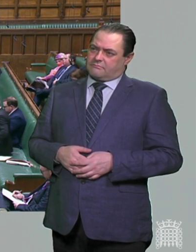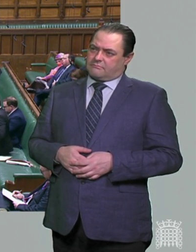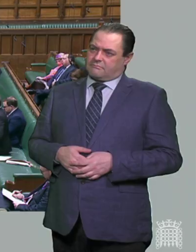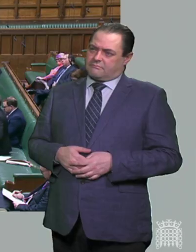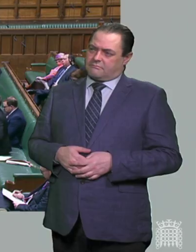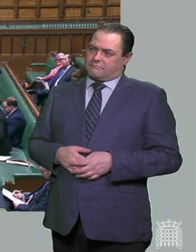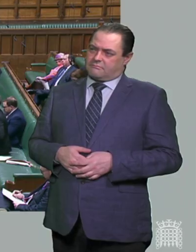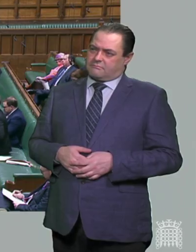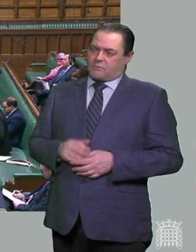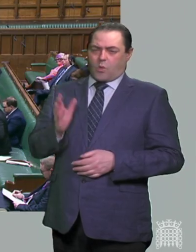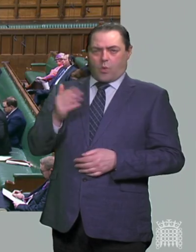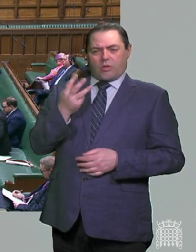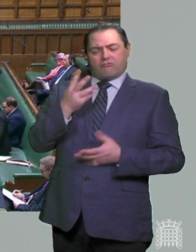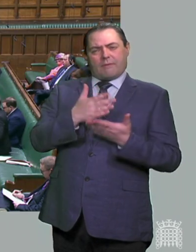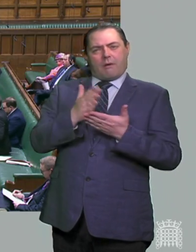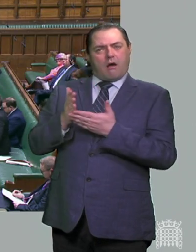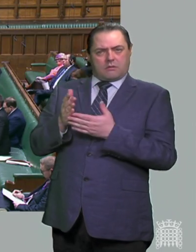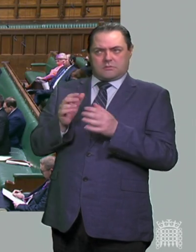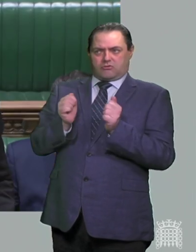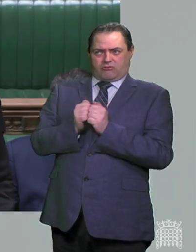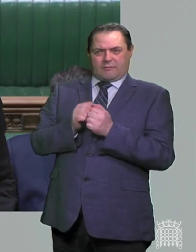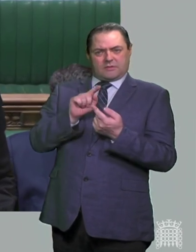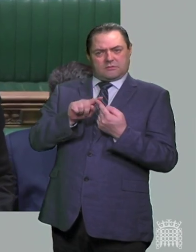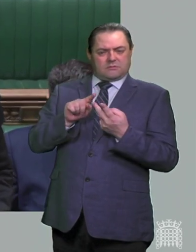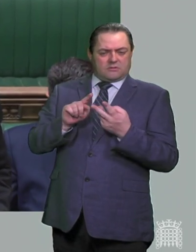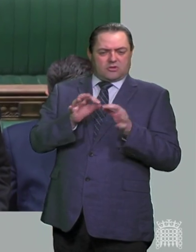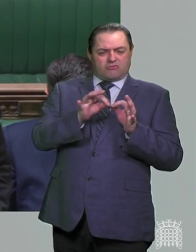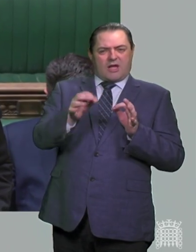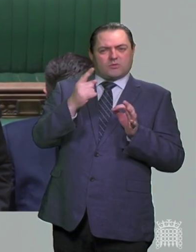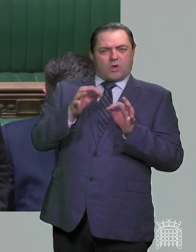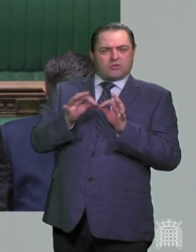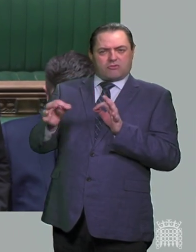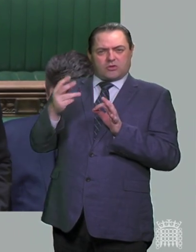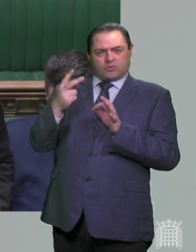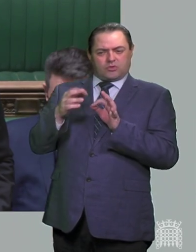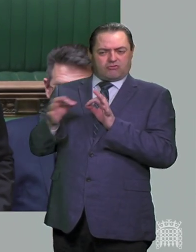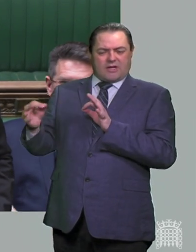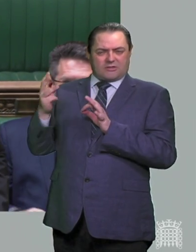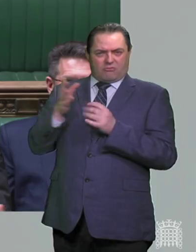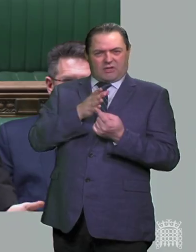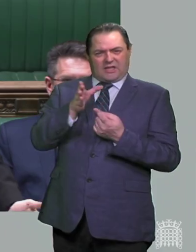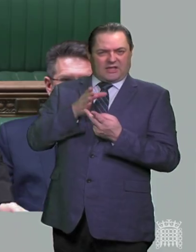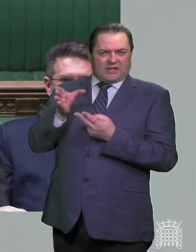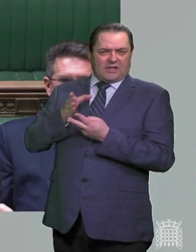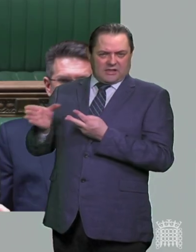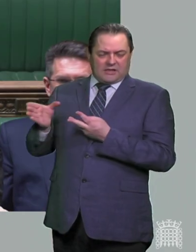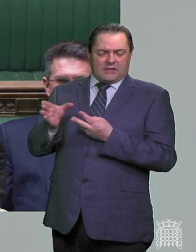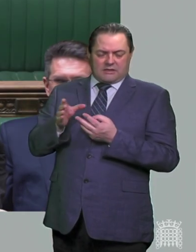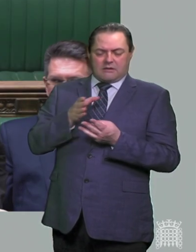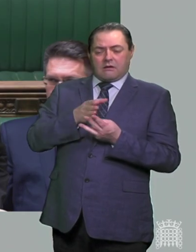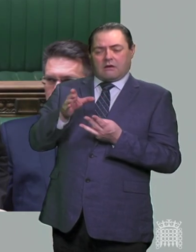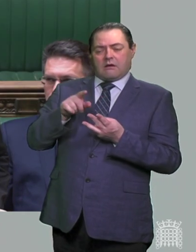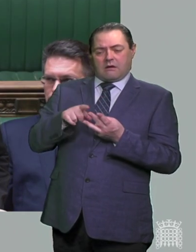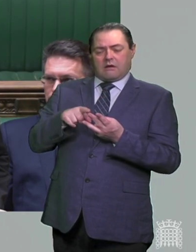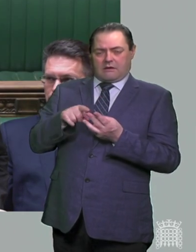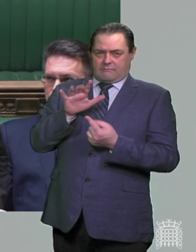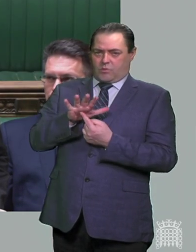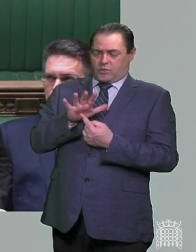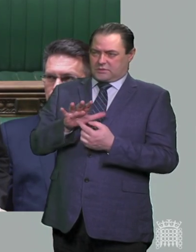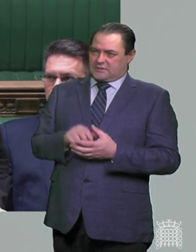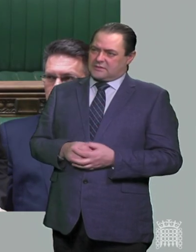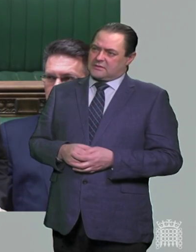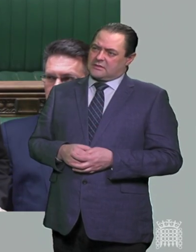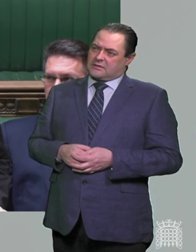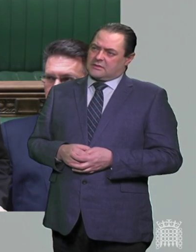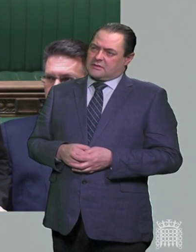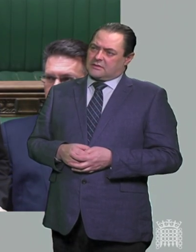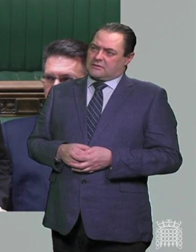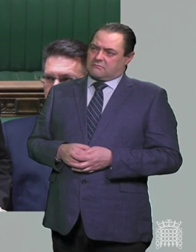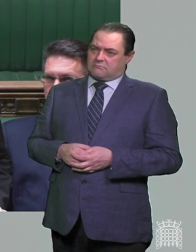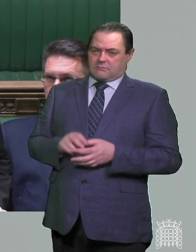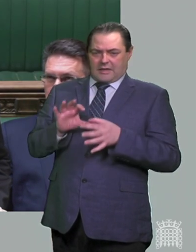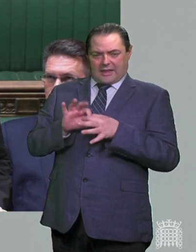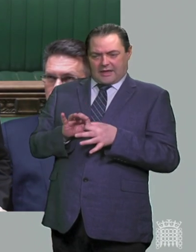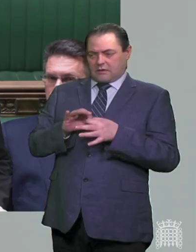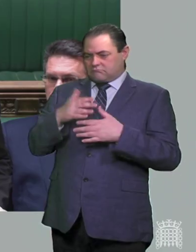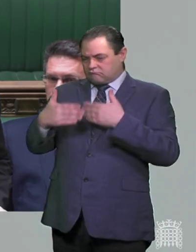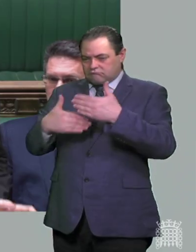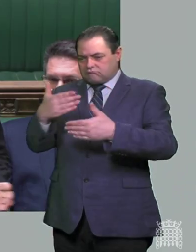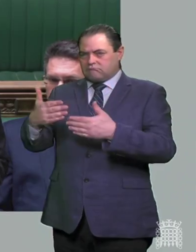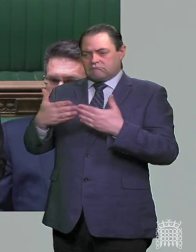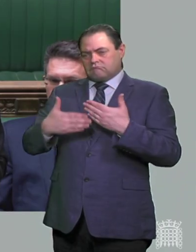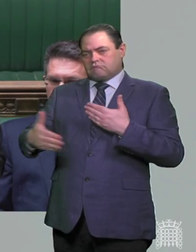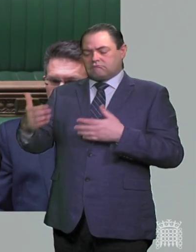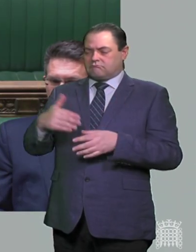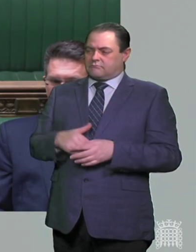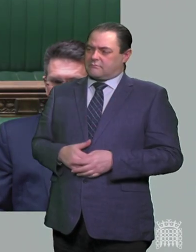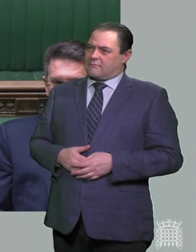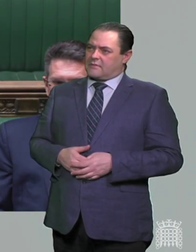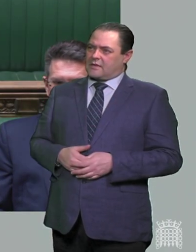All three strands of the agreement are vital, and all need to be working, but the honourable Gentleman is completely right to say that strand 2 and the council are very important as we move forward from this point.